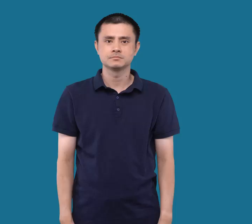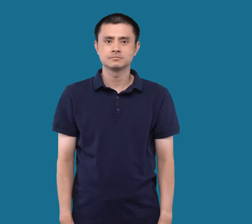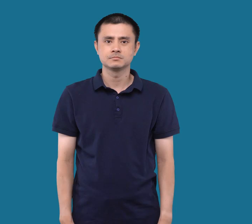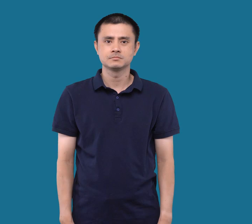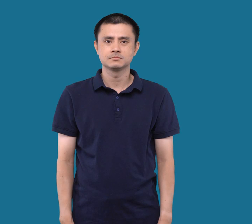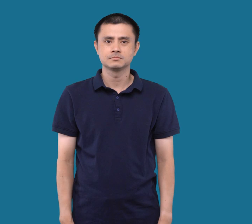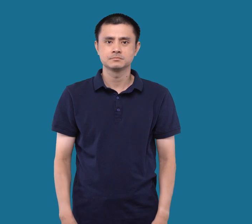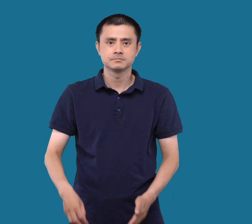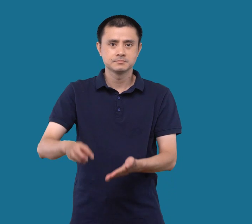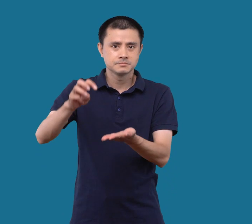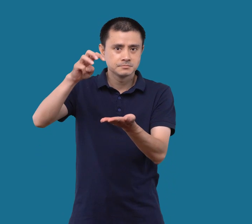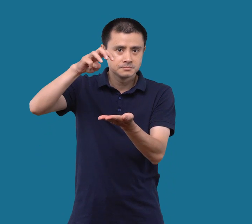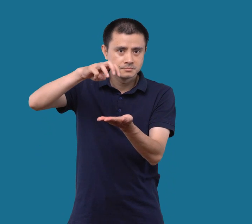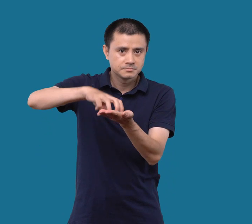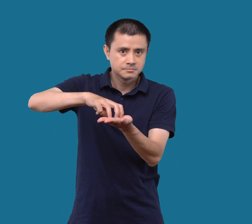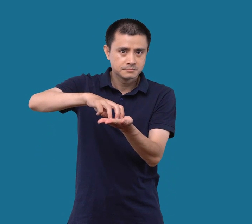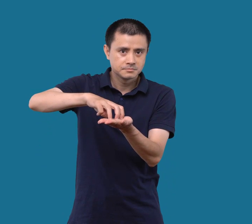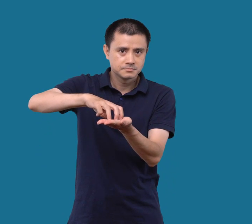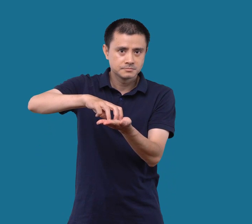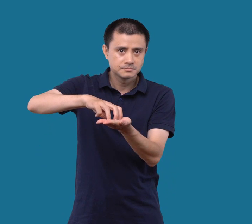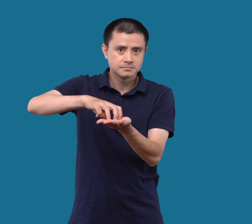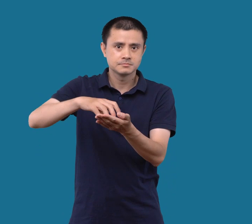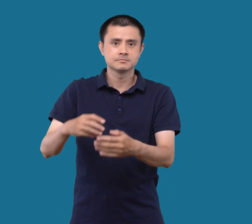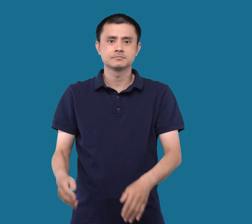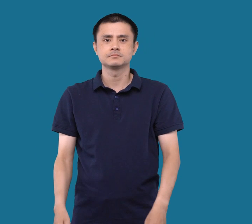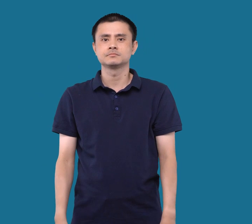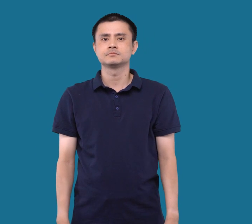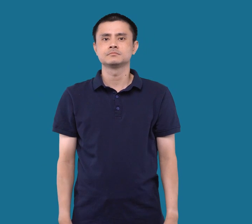chia hết